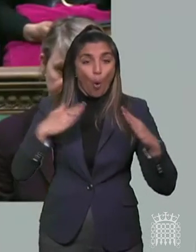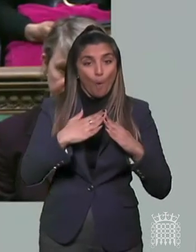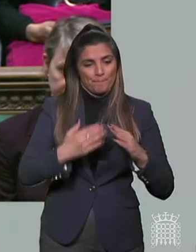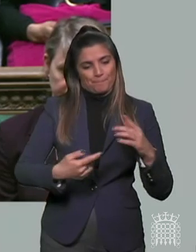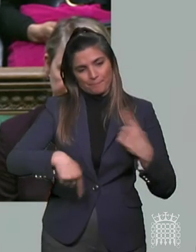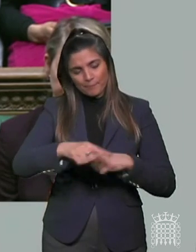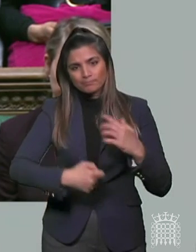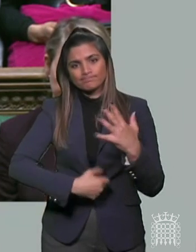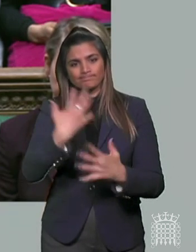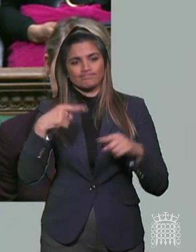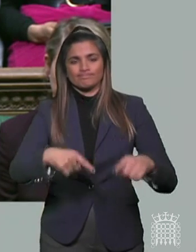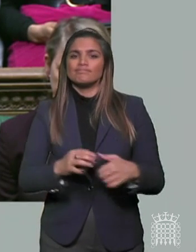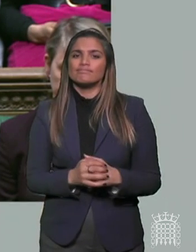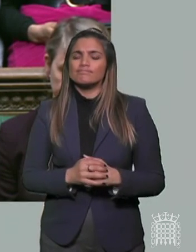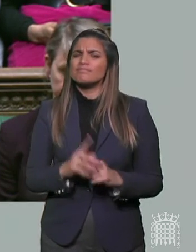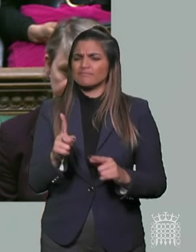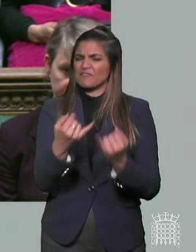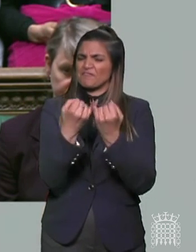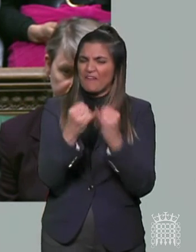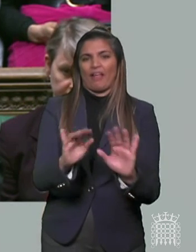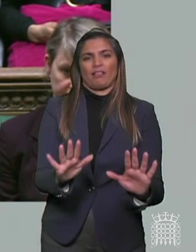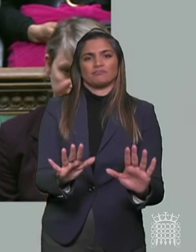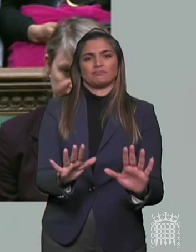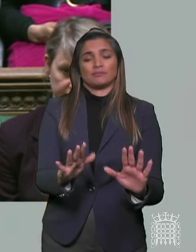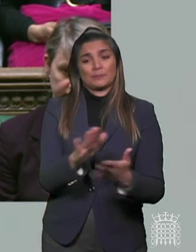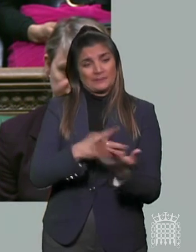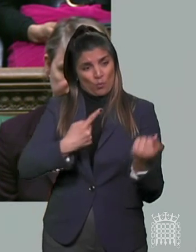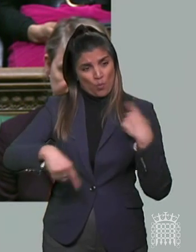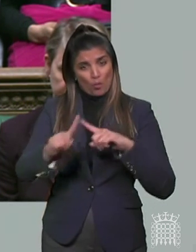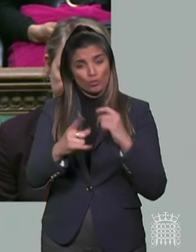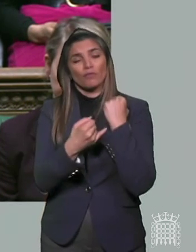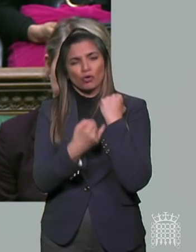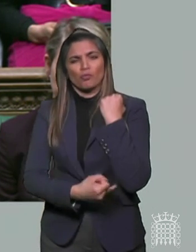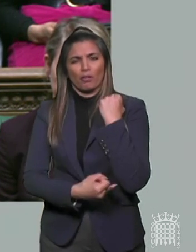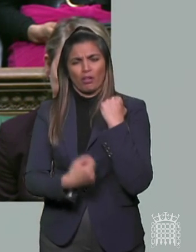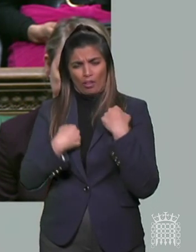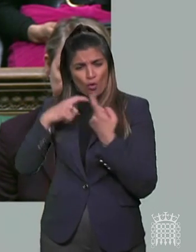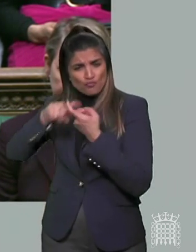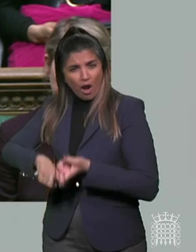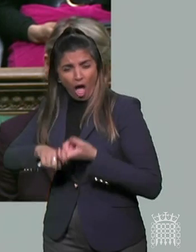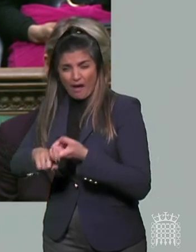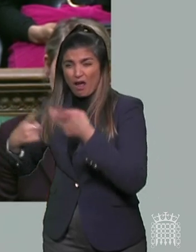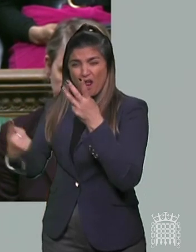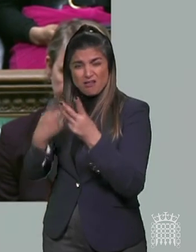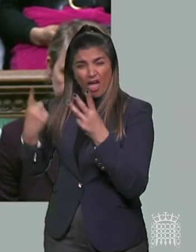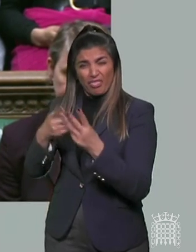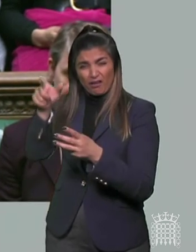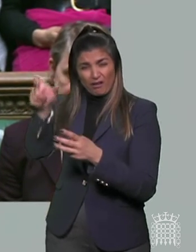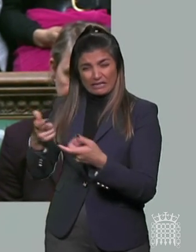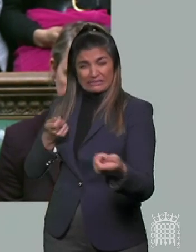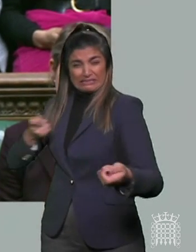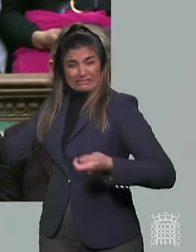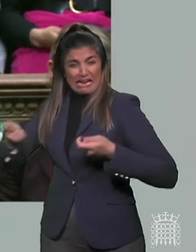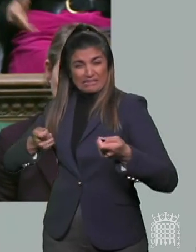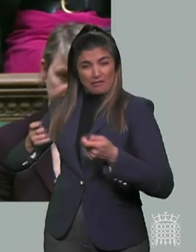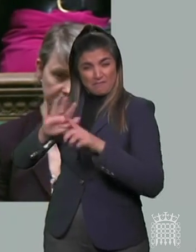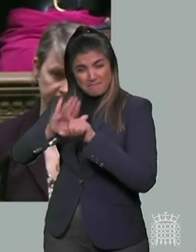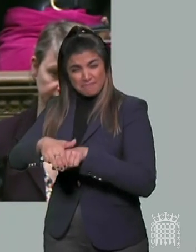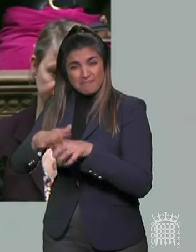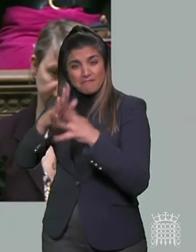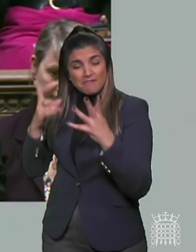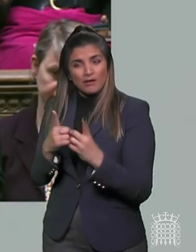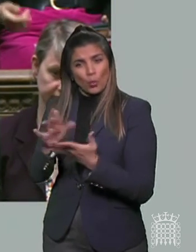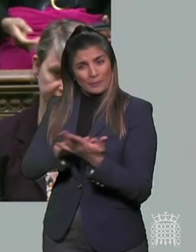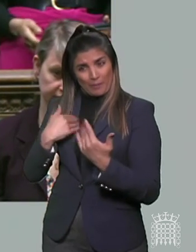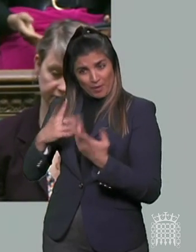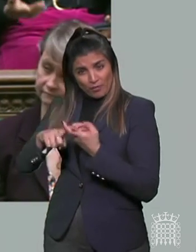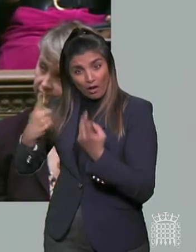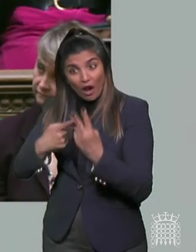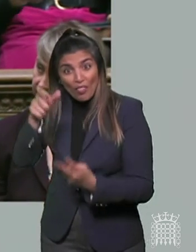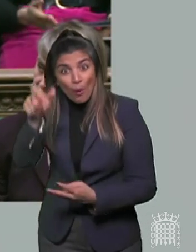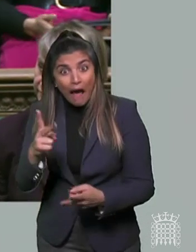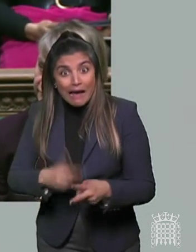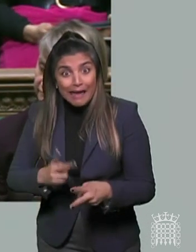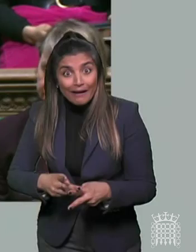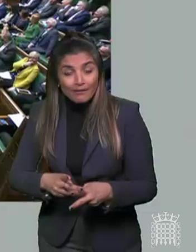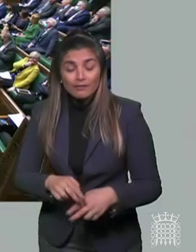Their failure has left us all vulnerable, reliant on another murderous dictator to keep the lights on and the pumps open.